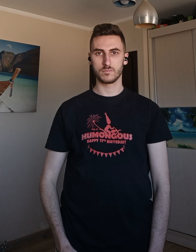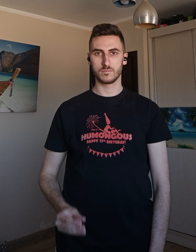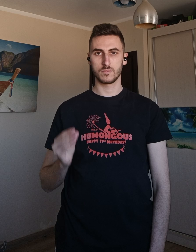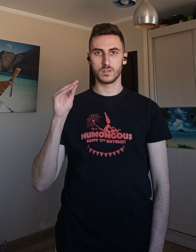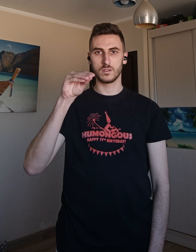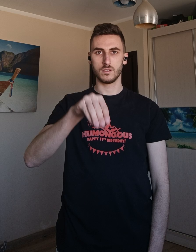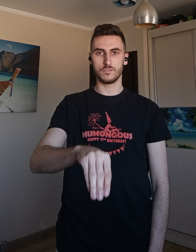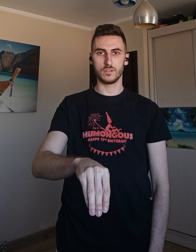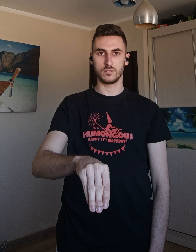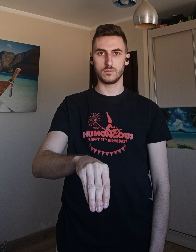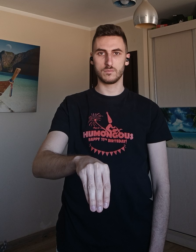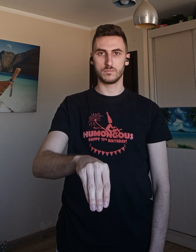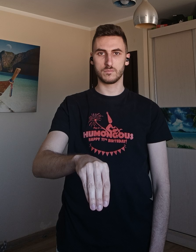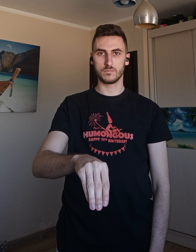להפקיד